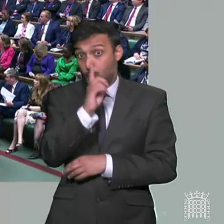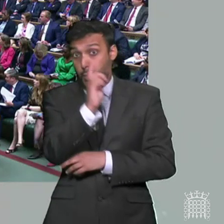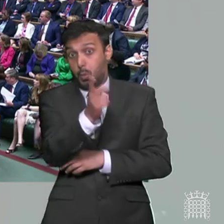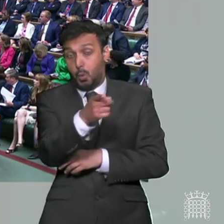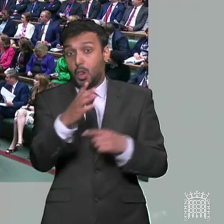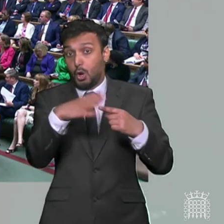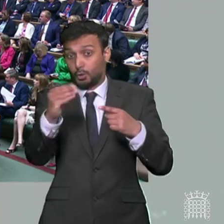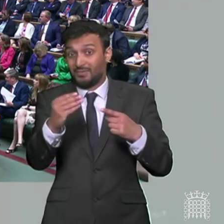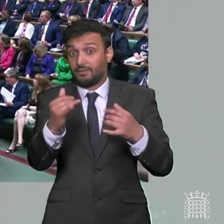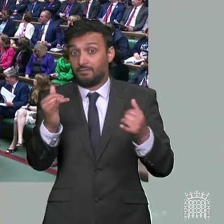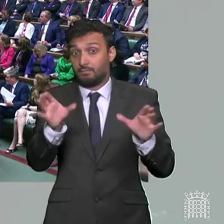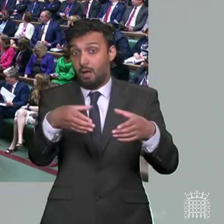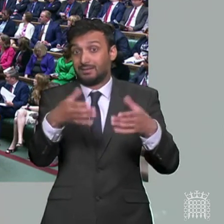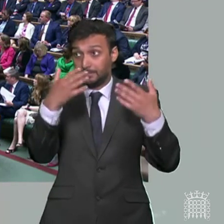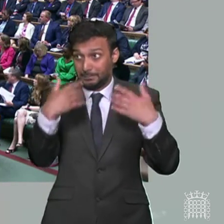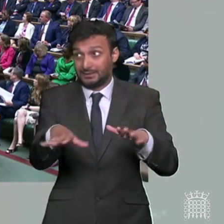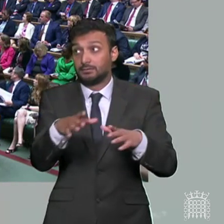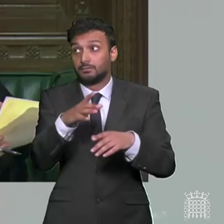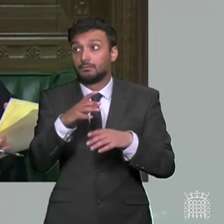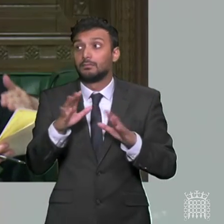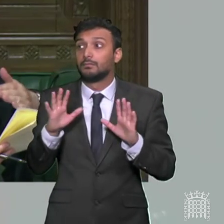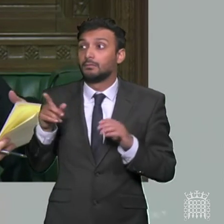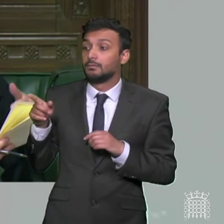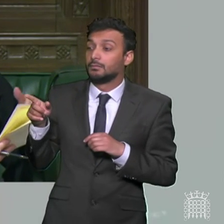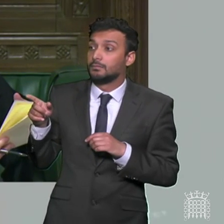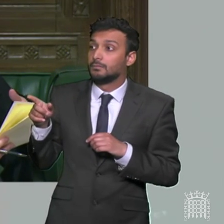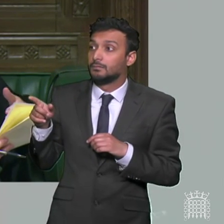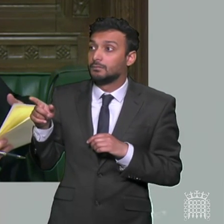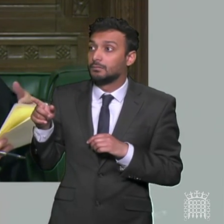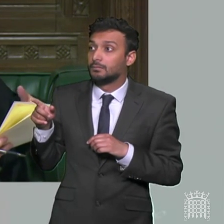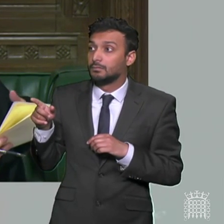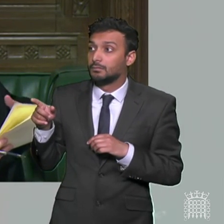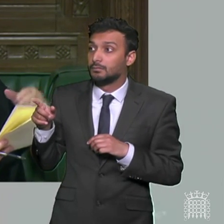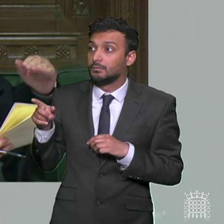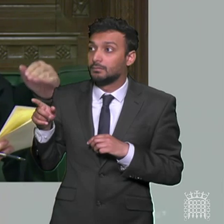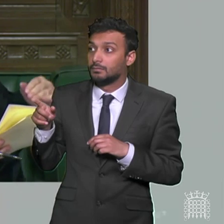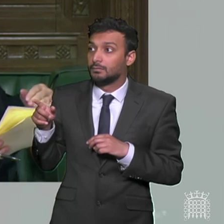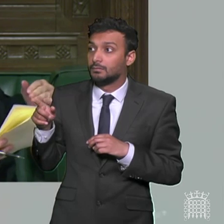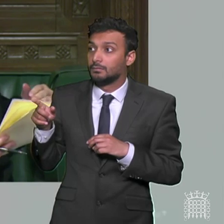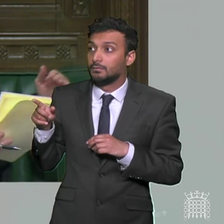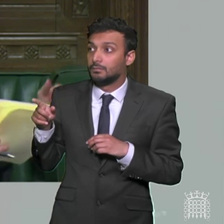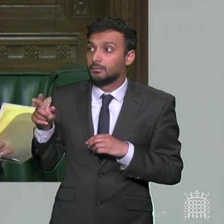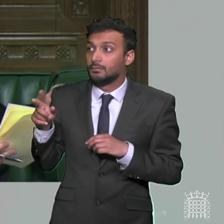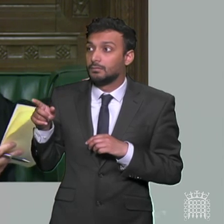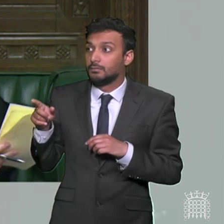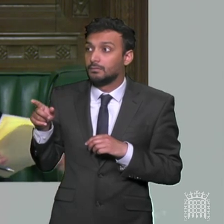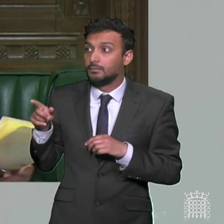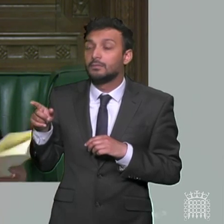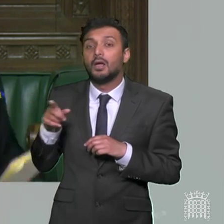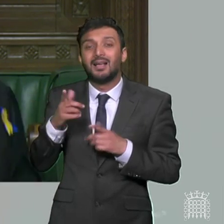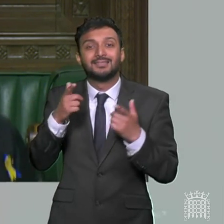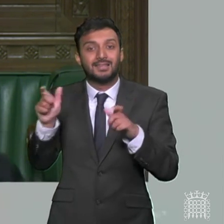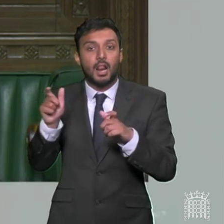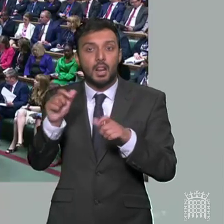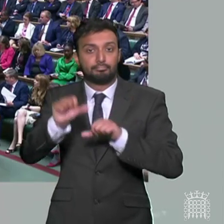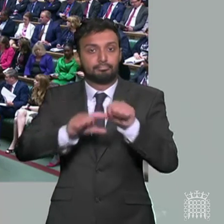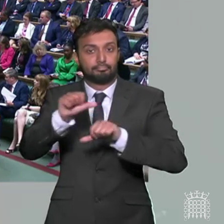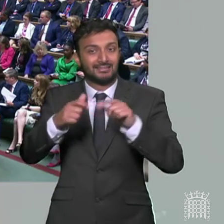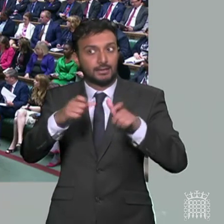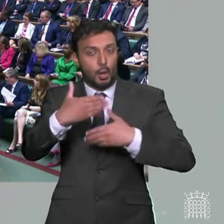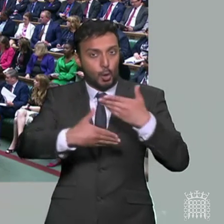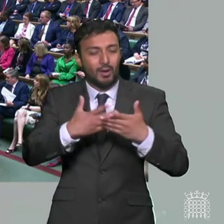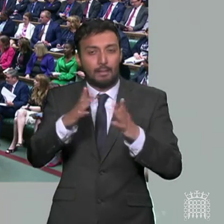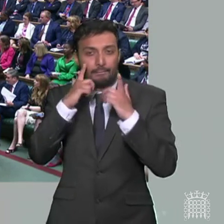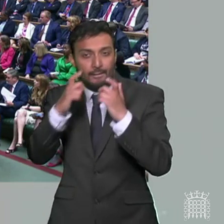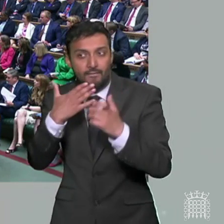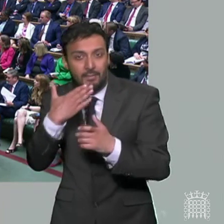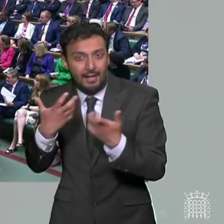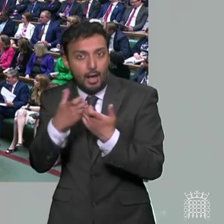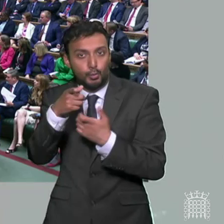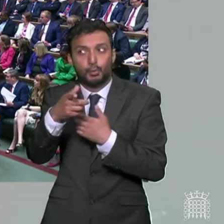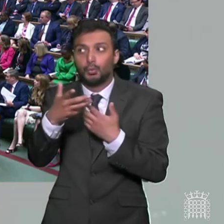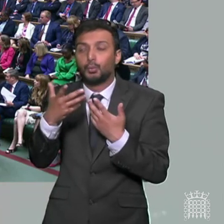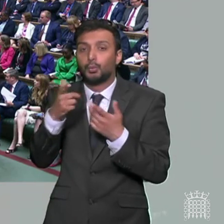Order. There is still an appeal, and sub judice applies, so the honourable Lady should be careful in how she words the question.